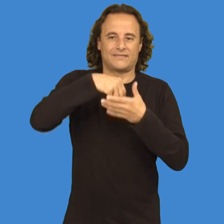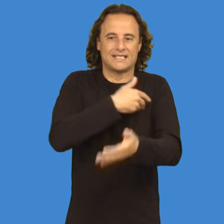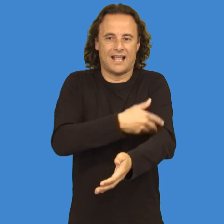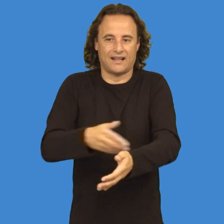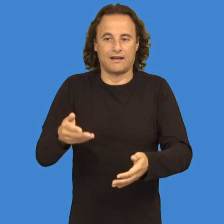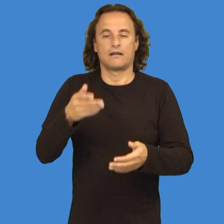sangre